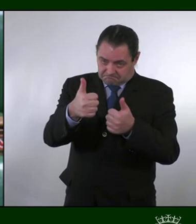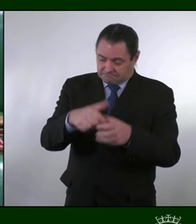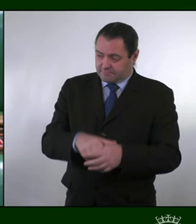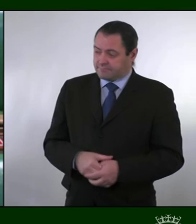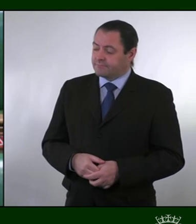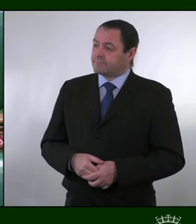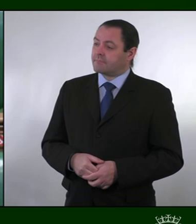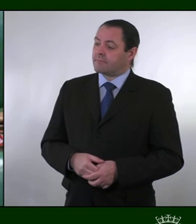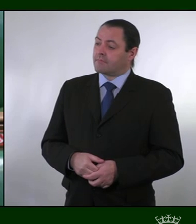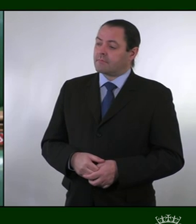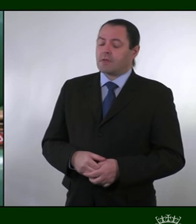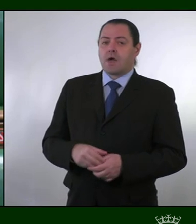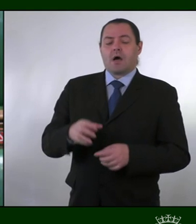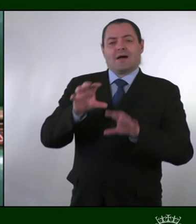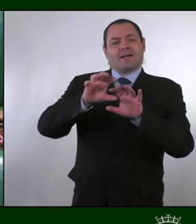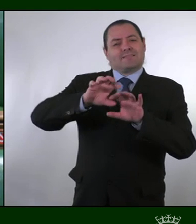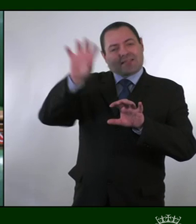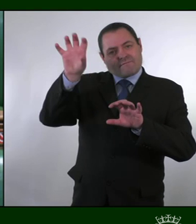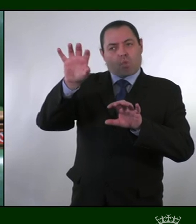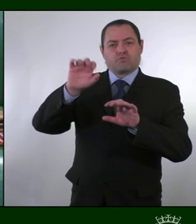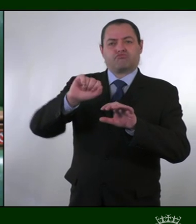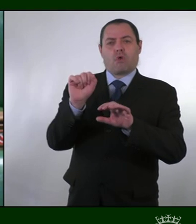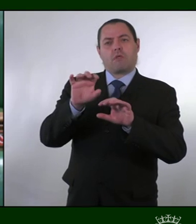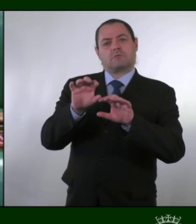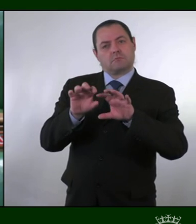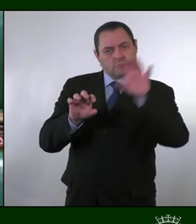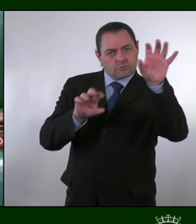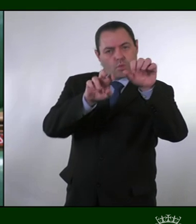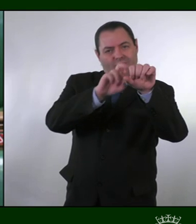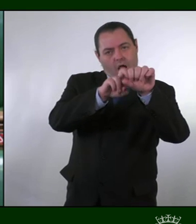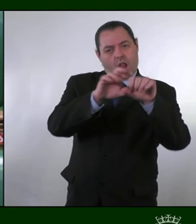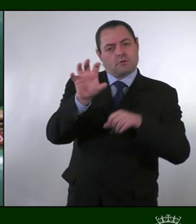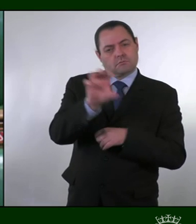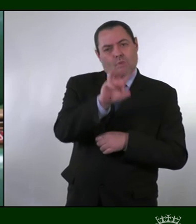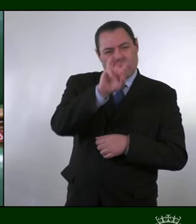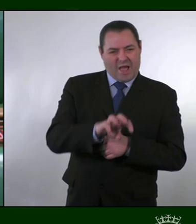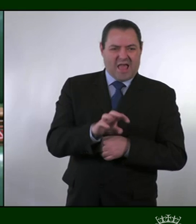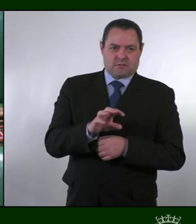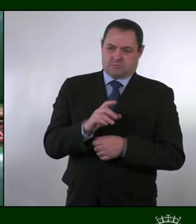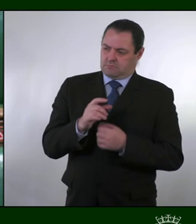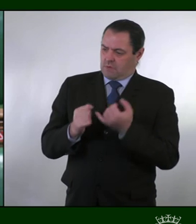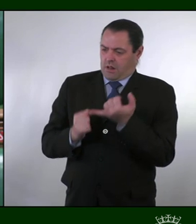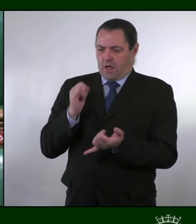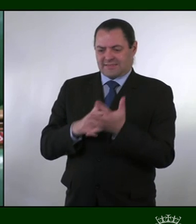Devolution in Scotland, Wales and Northern Ireland is one of the proudest achievements of the last Labour Government.